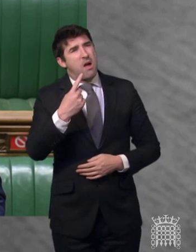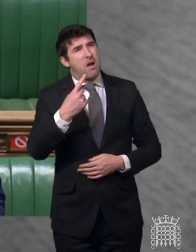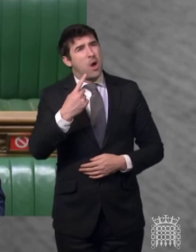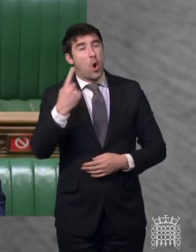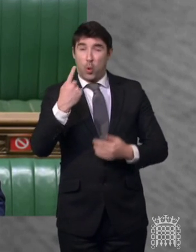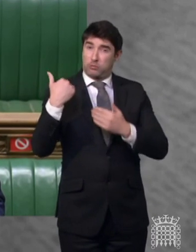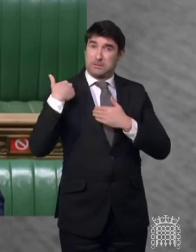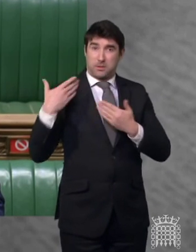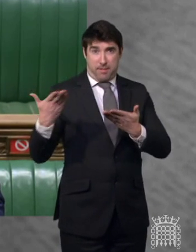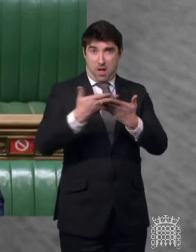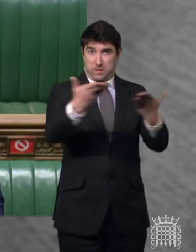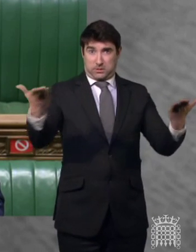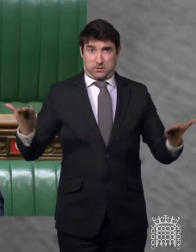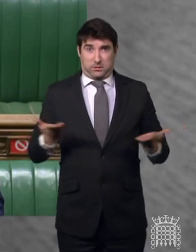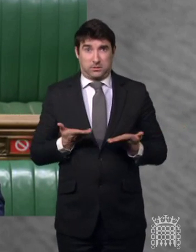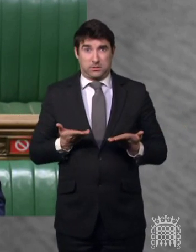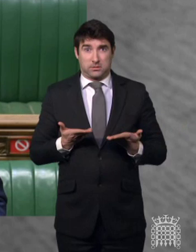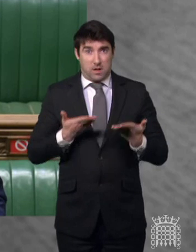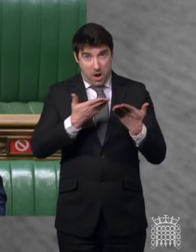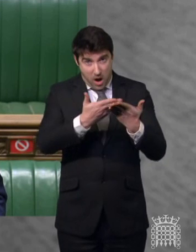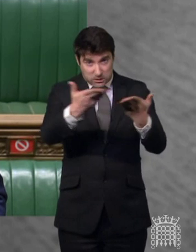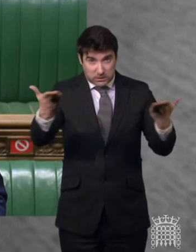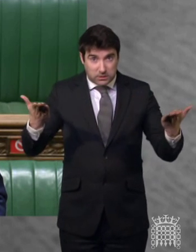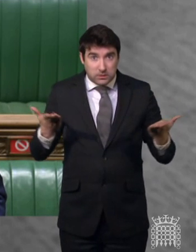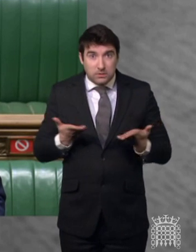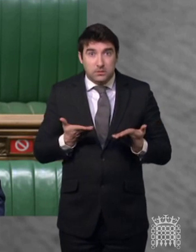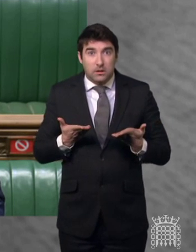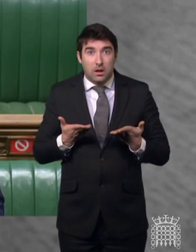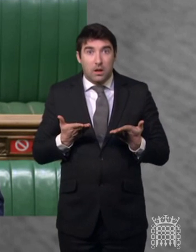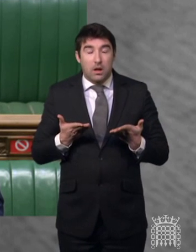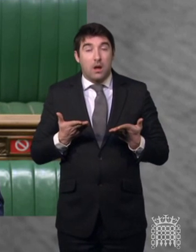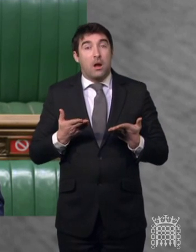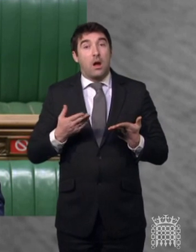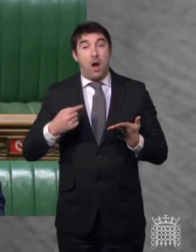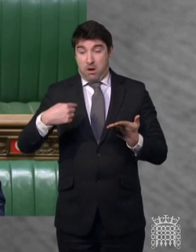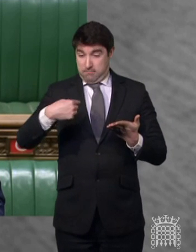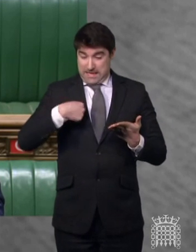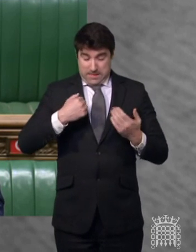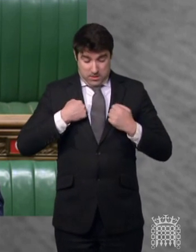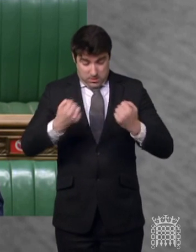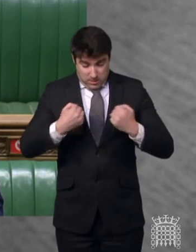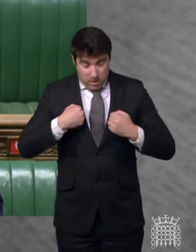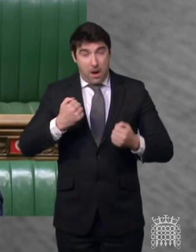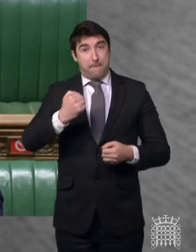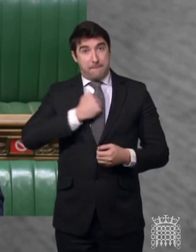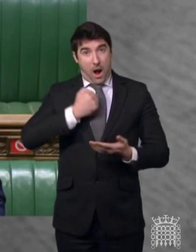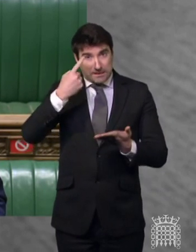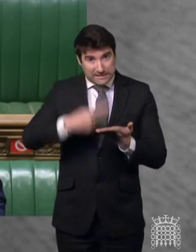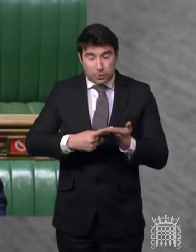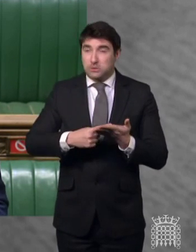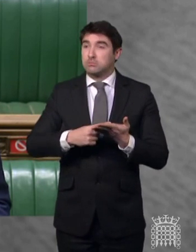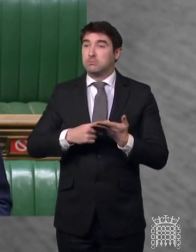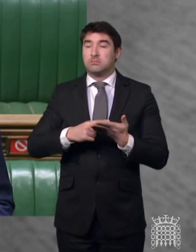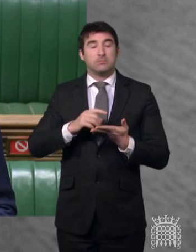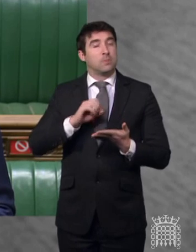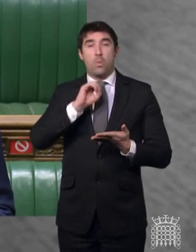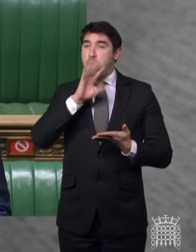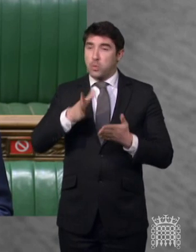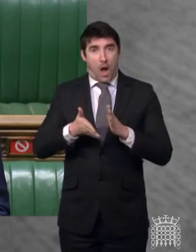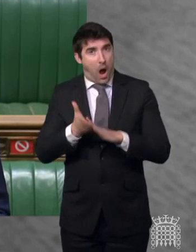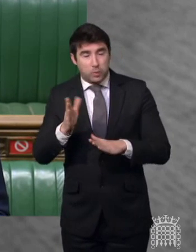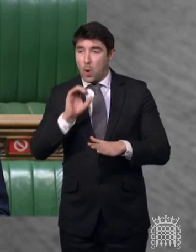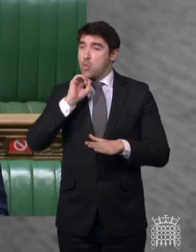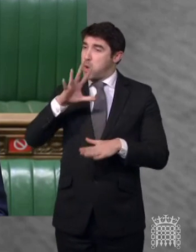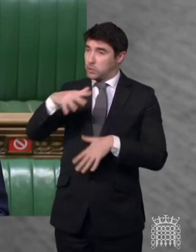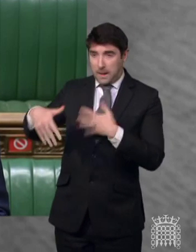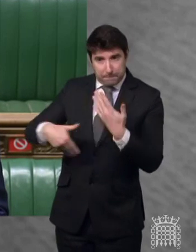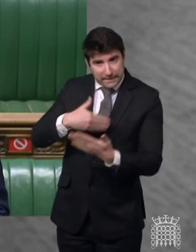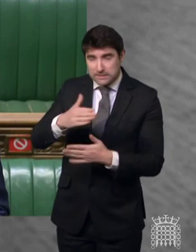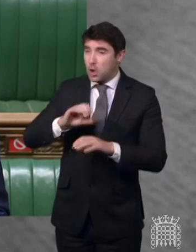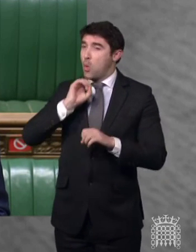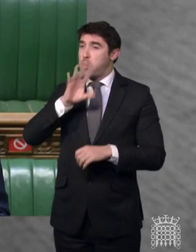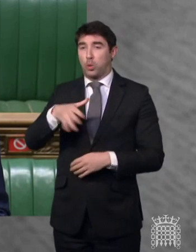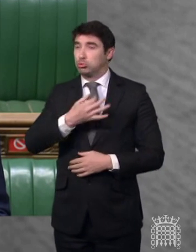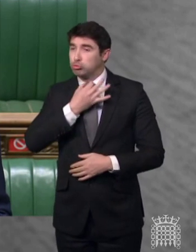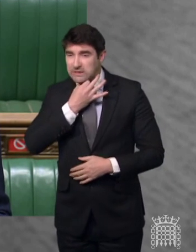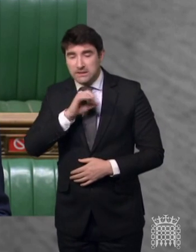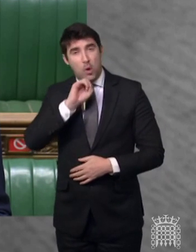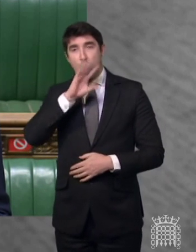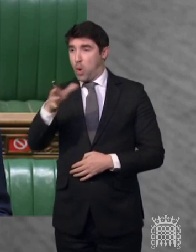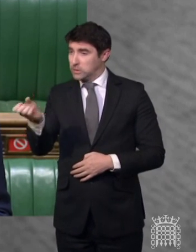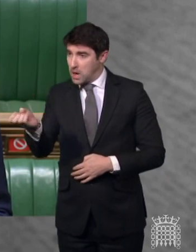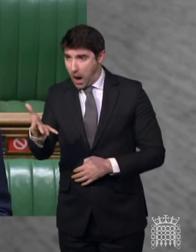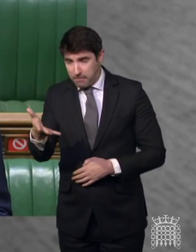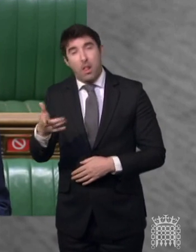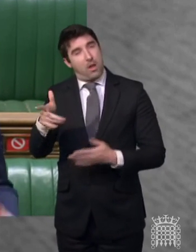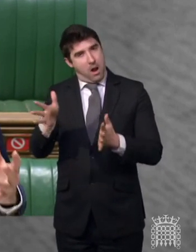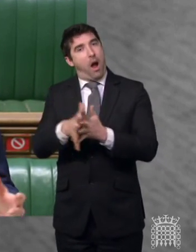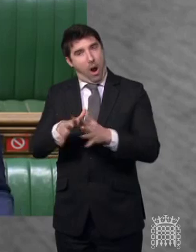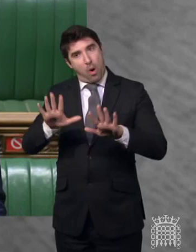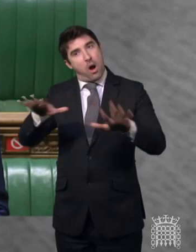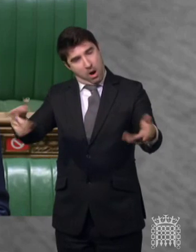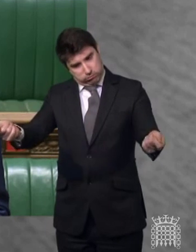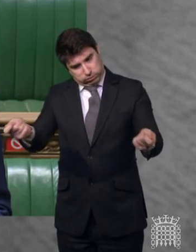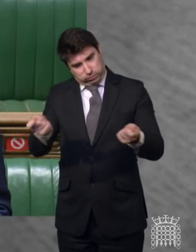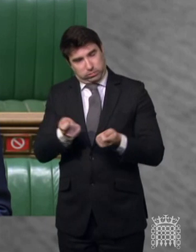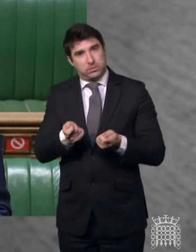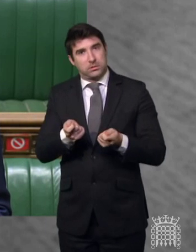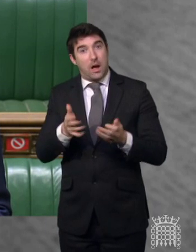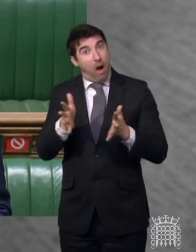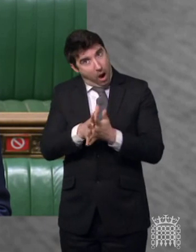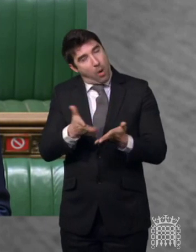If we collectively decide to stop this by taking personal responsibility and not coming into contact with others unless absolutely necessary, we can slow the spread of this virus.